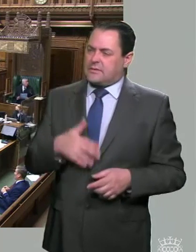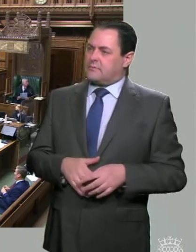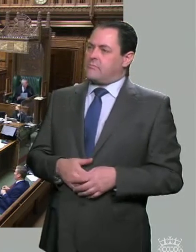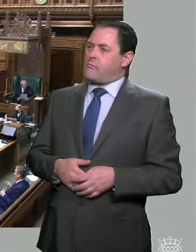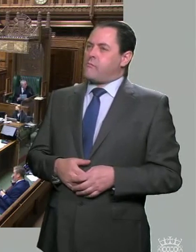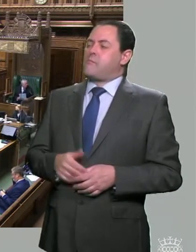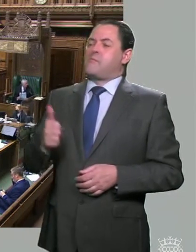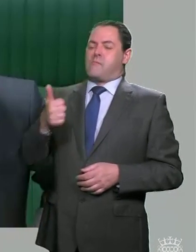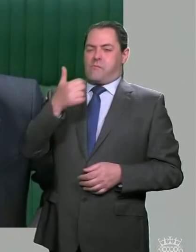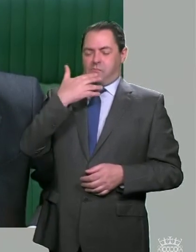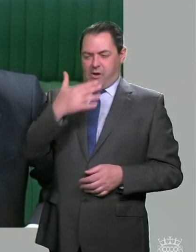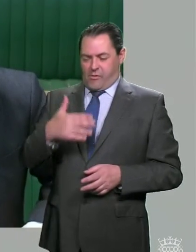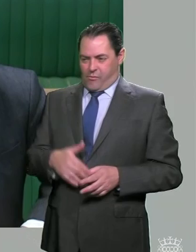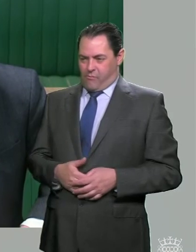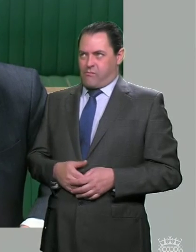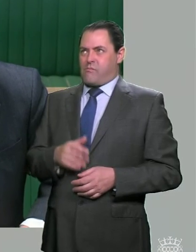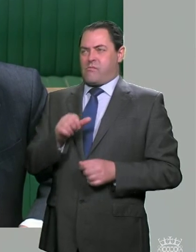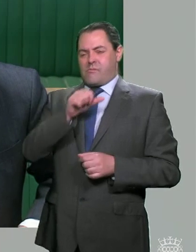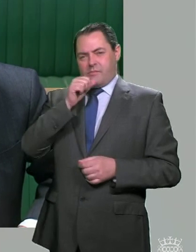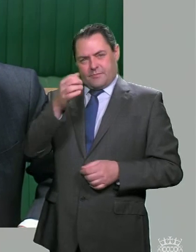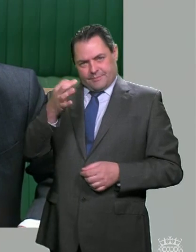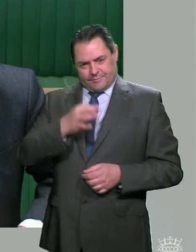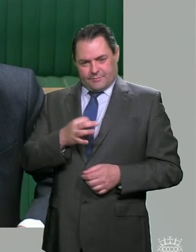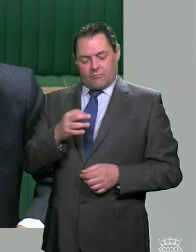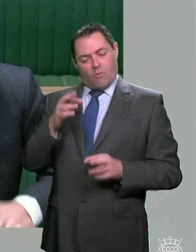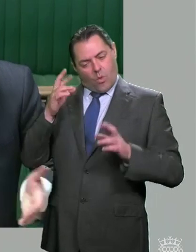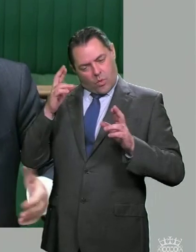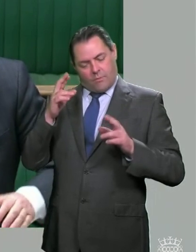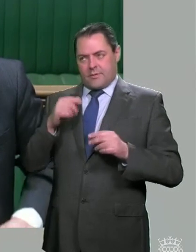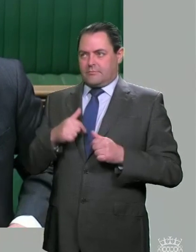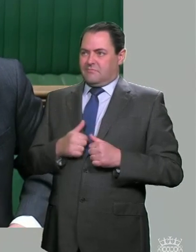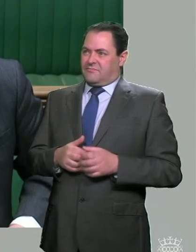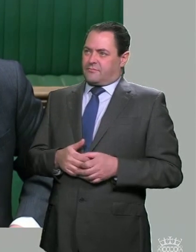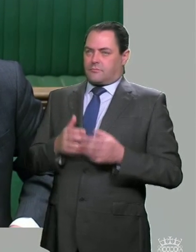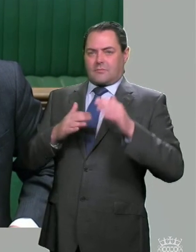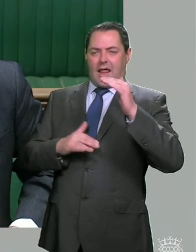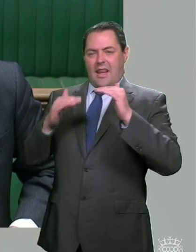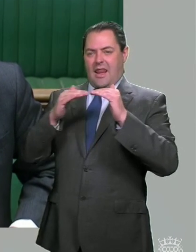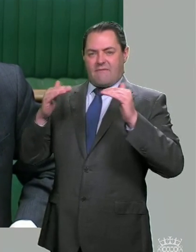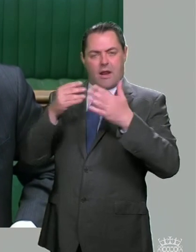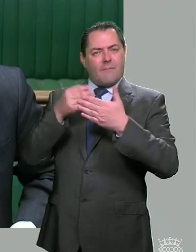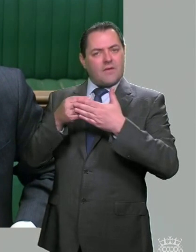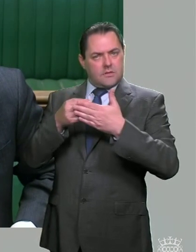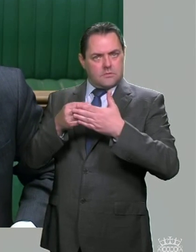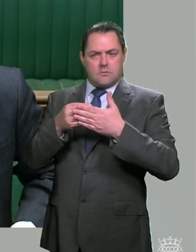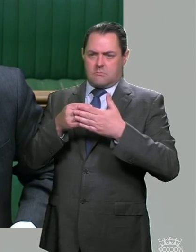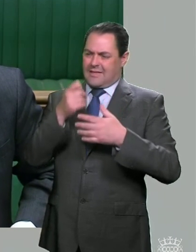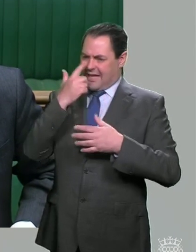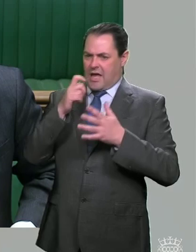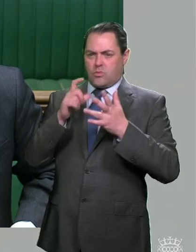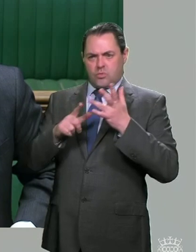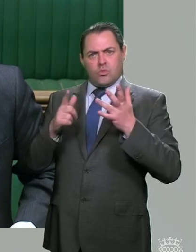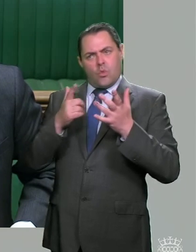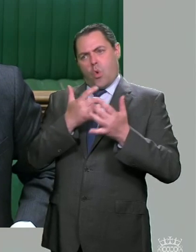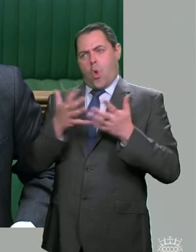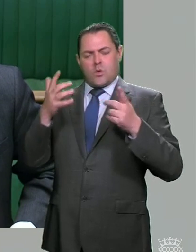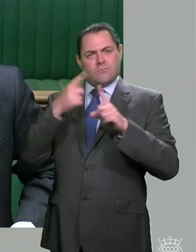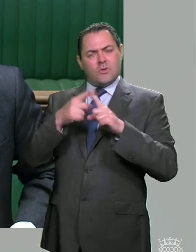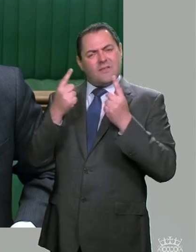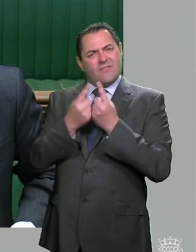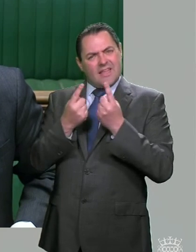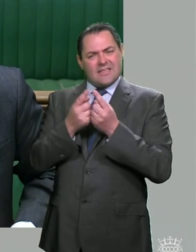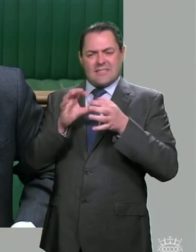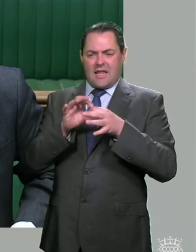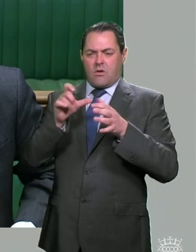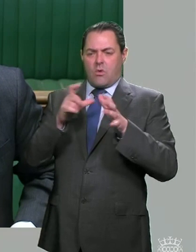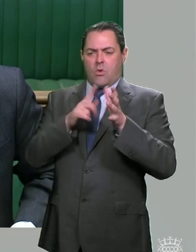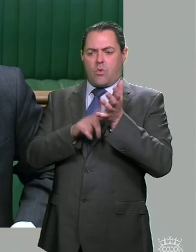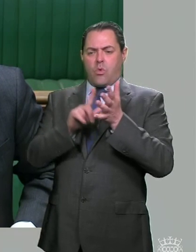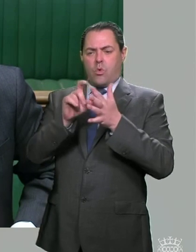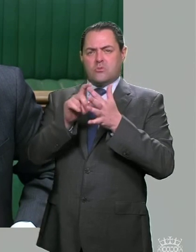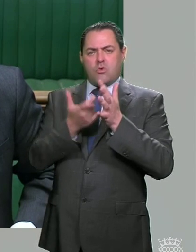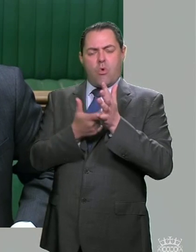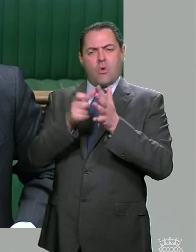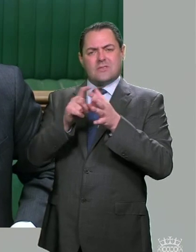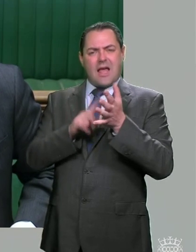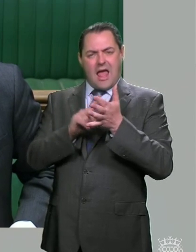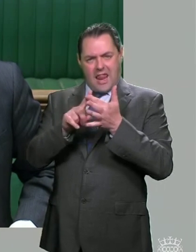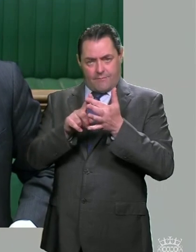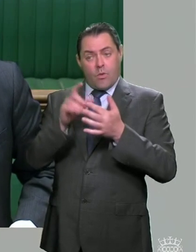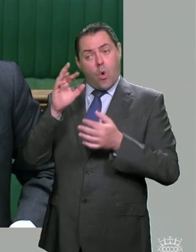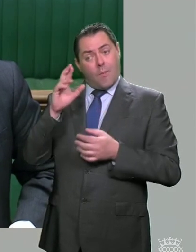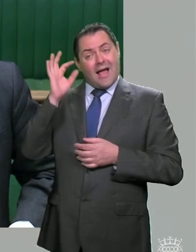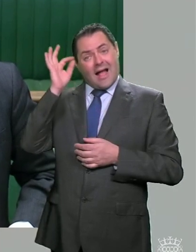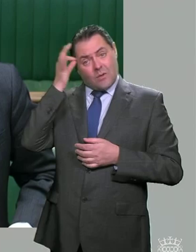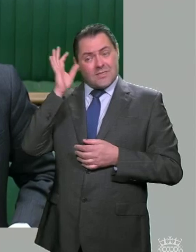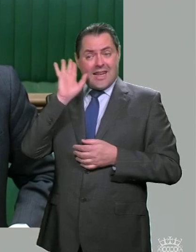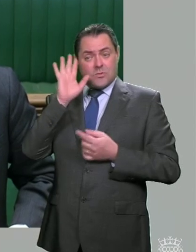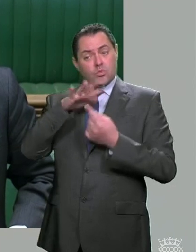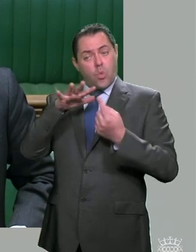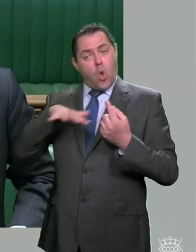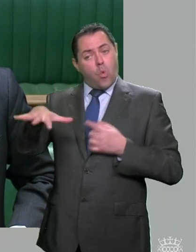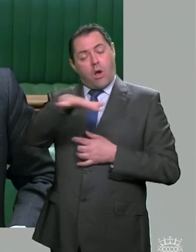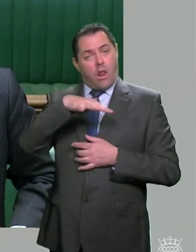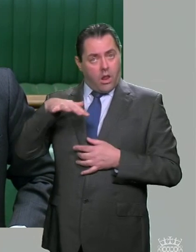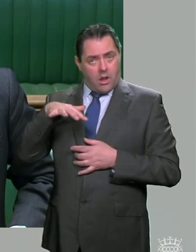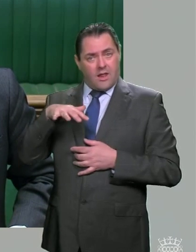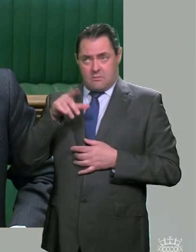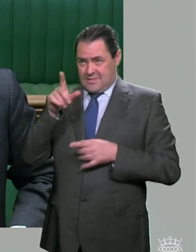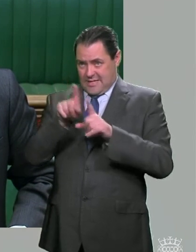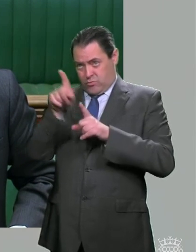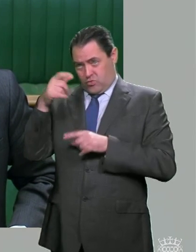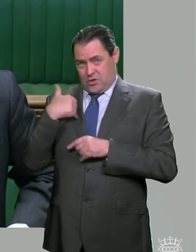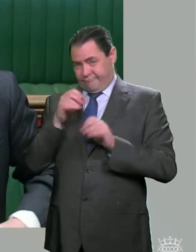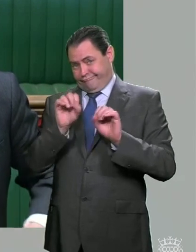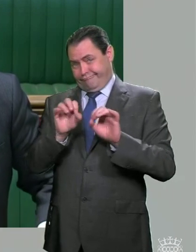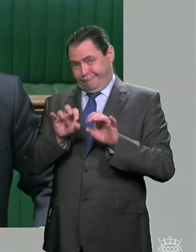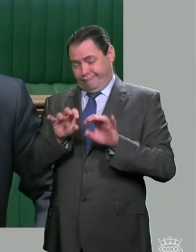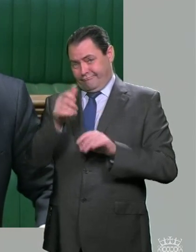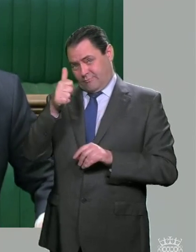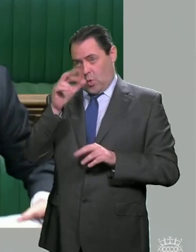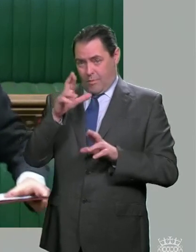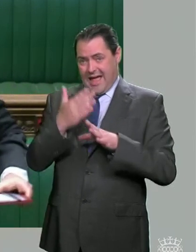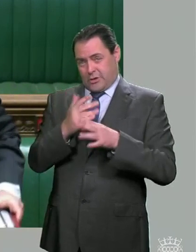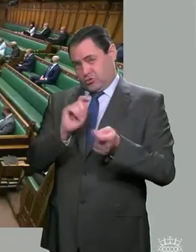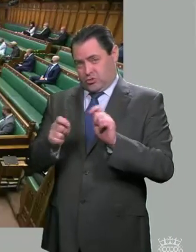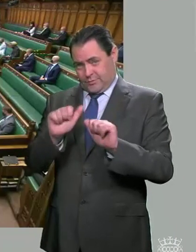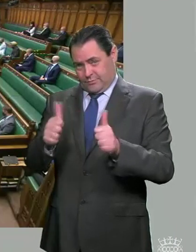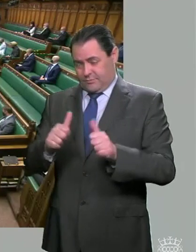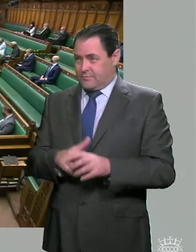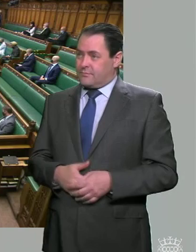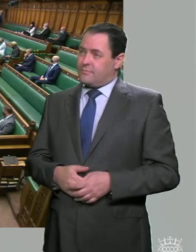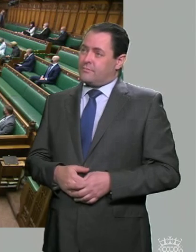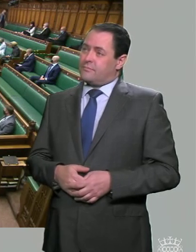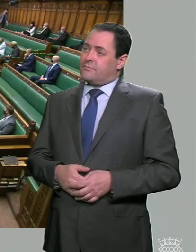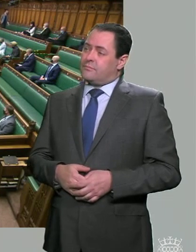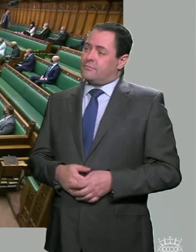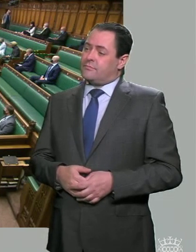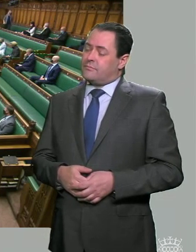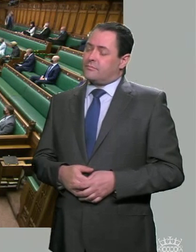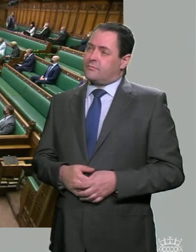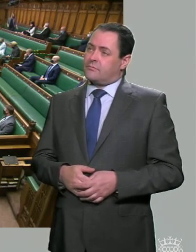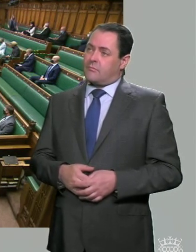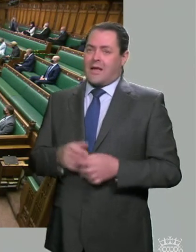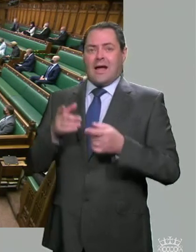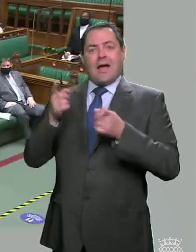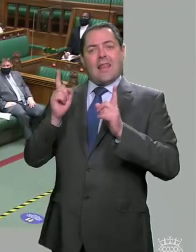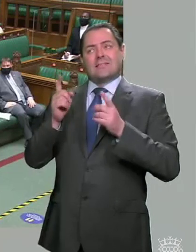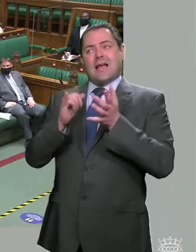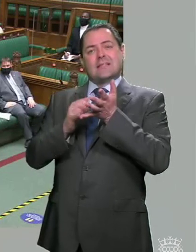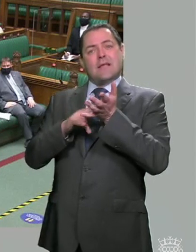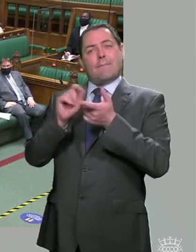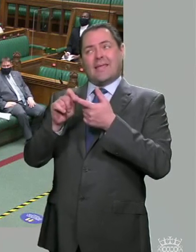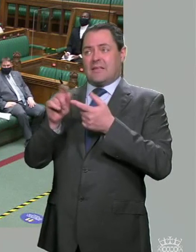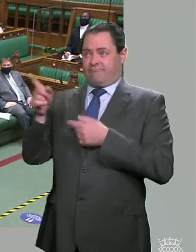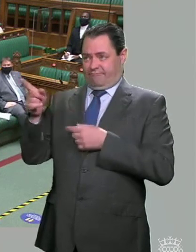I thank my honourable Friend for his question. The levelling-up fund has the potential to do massive good for Calderdale, and indeed the whole country, and I hope that Calderdale Council has listened to his strictures this afternoon and will act.